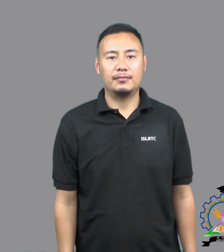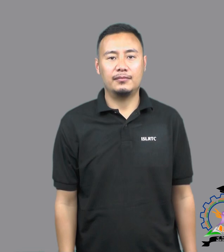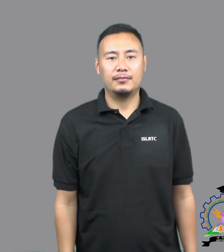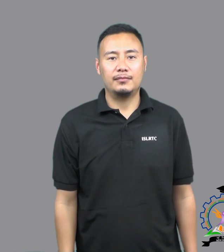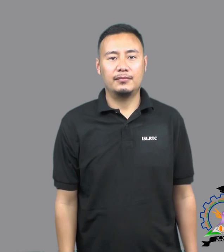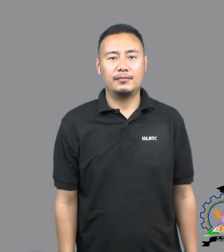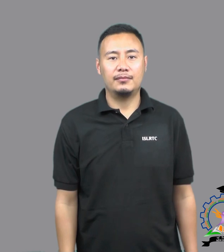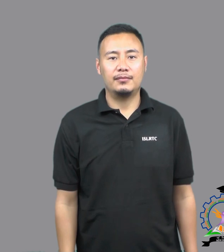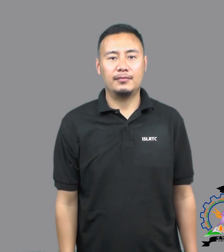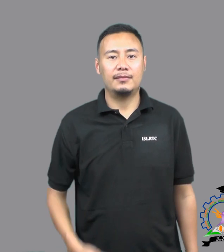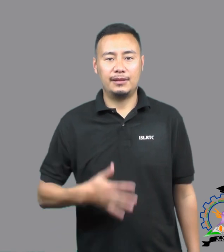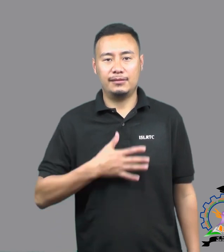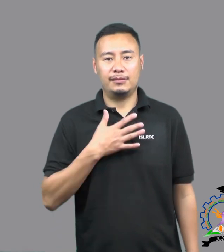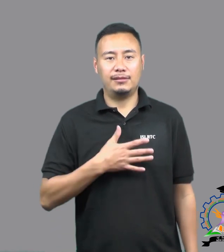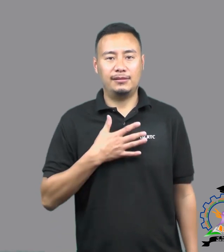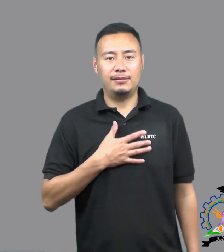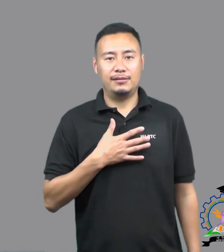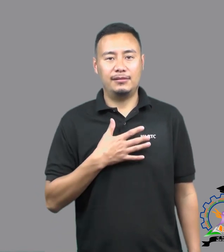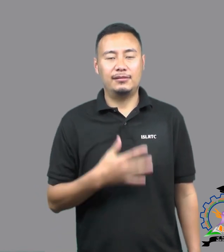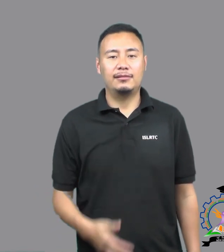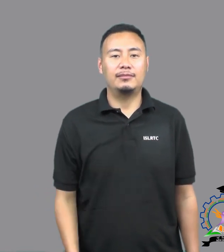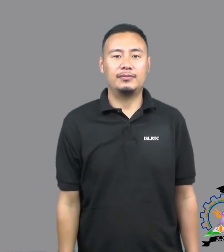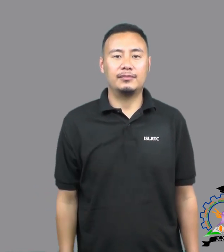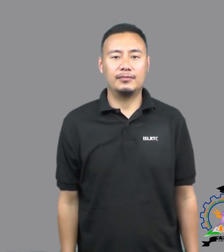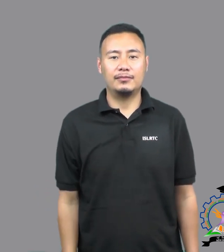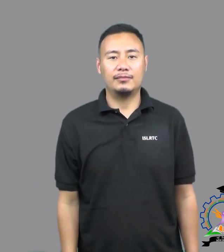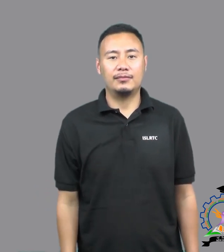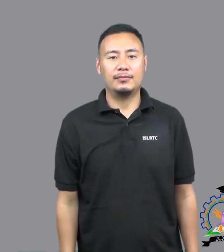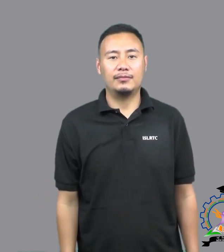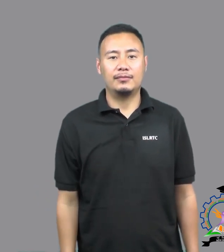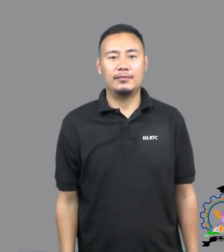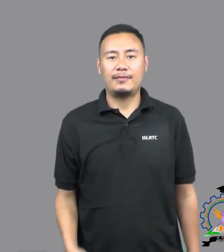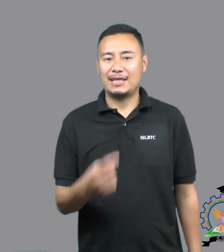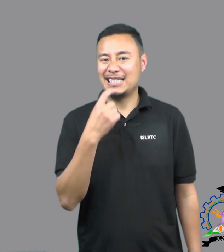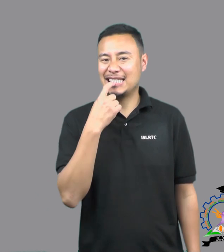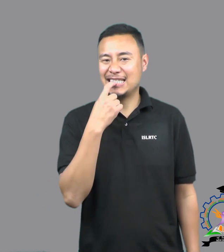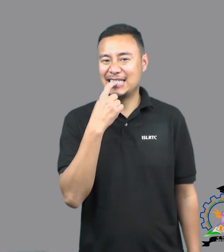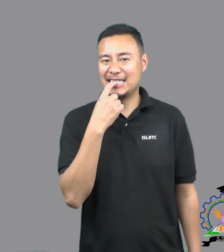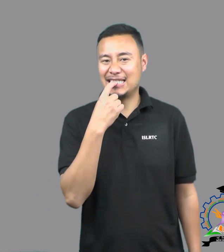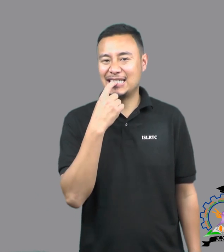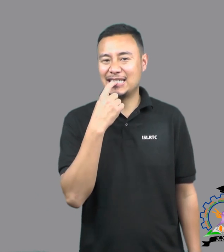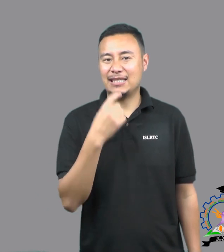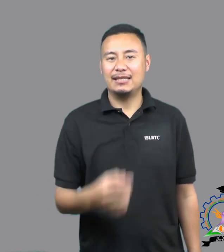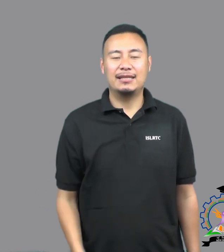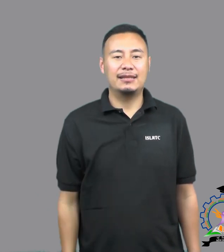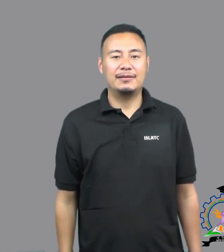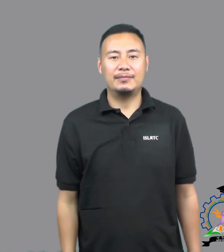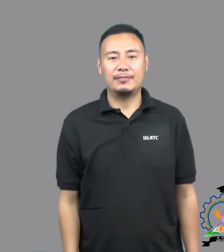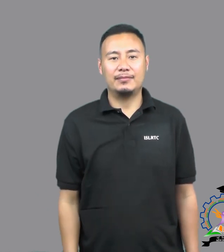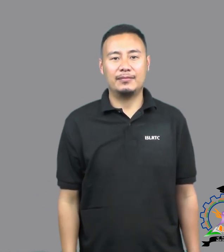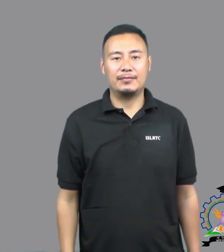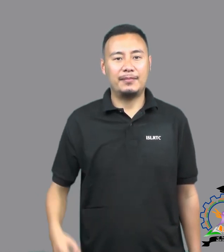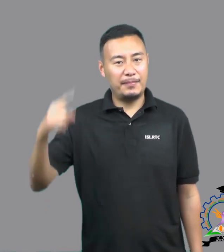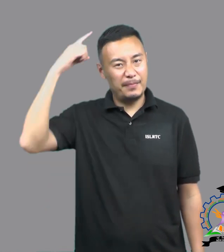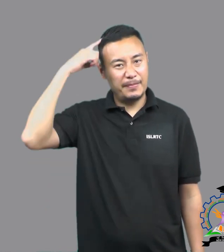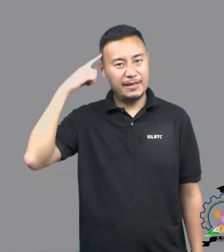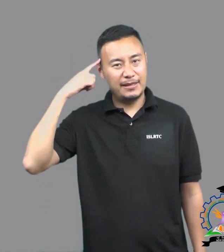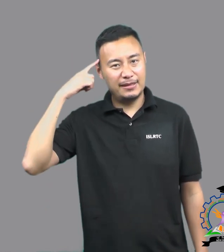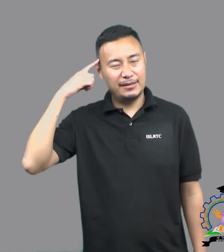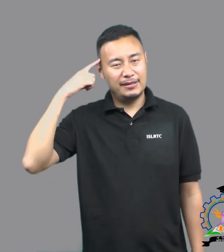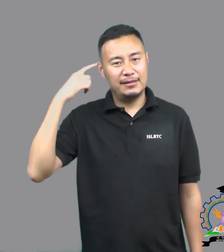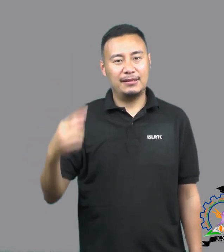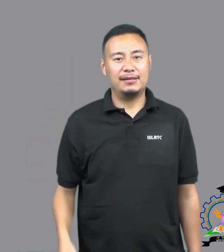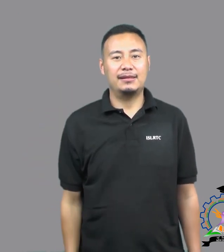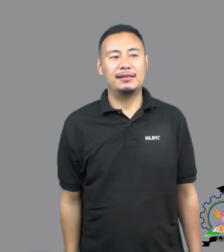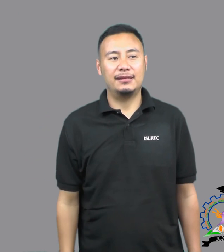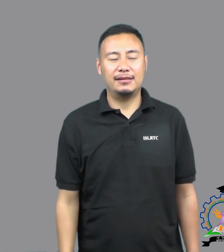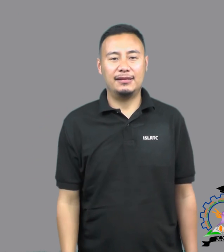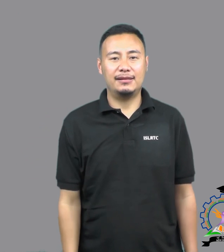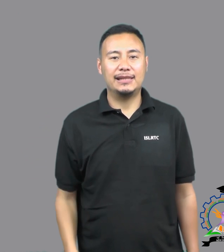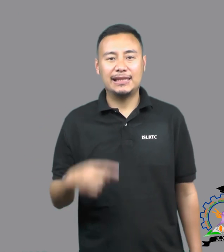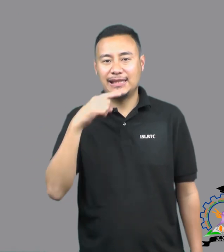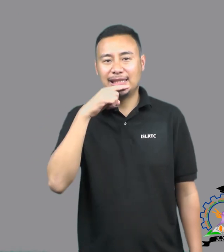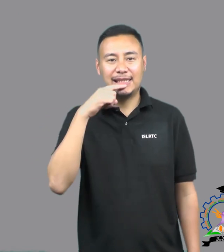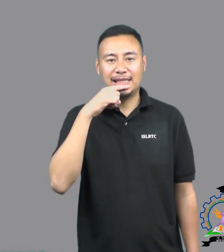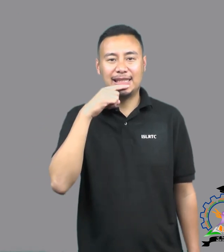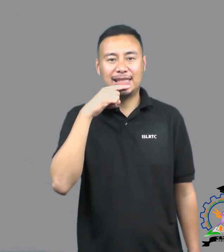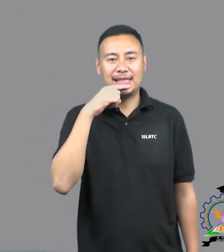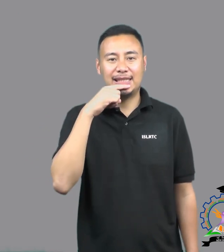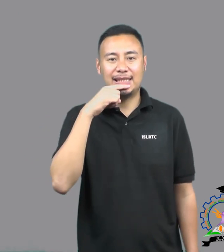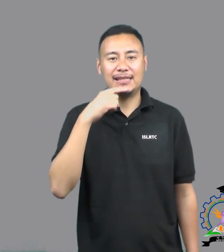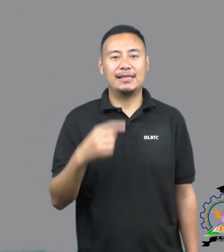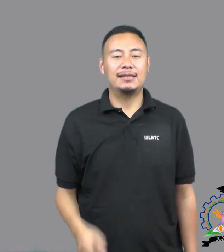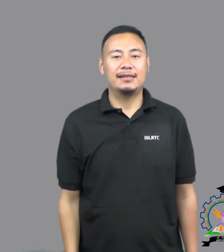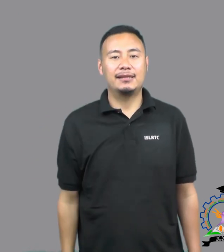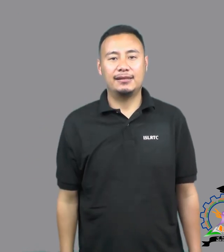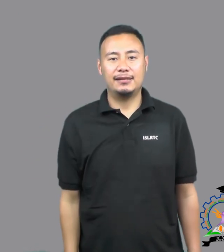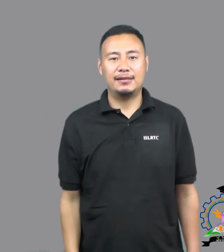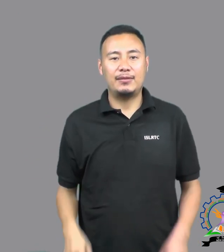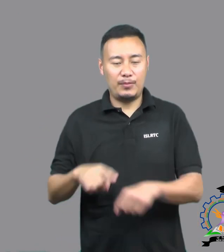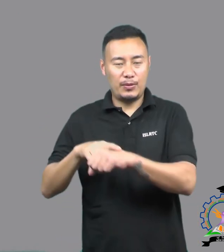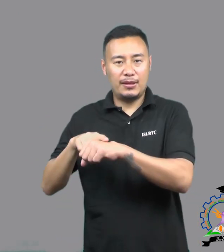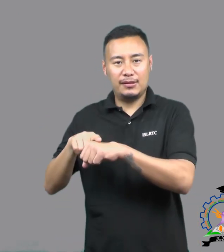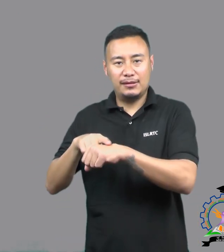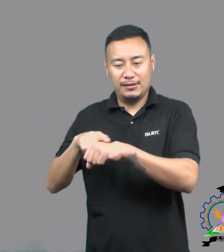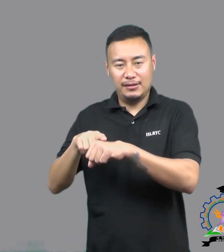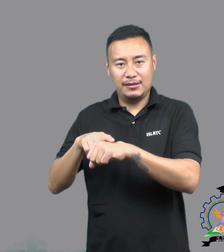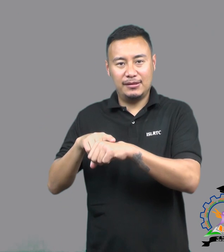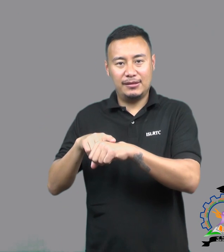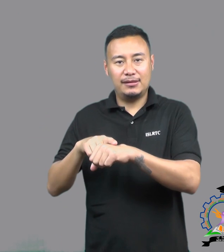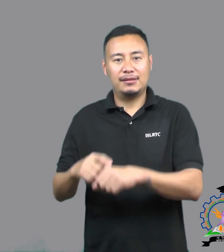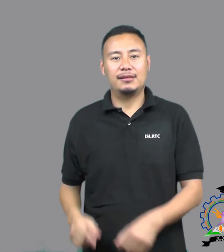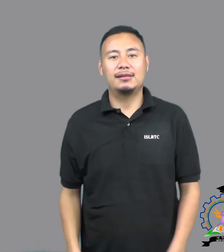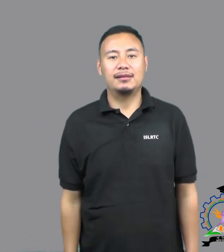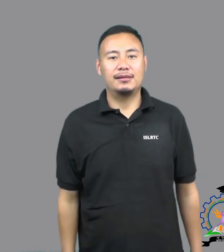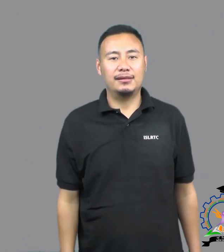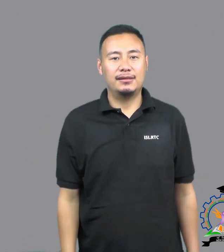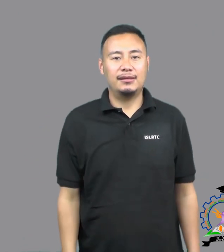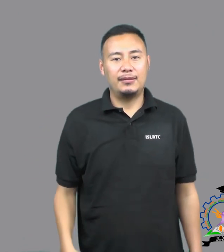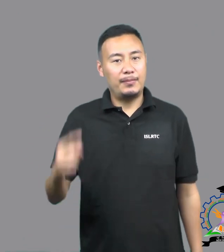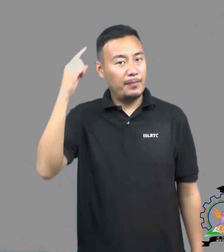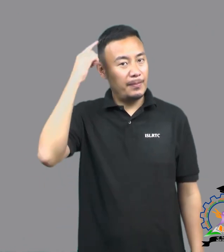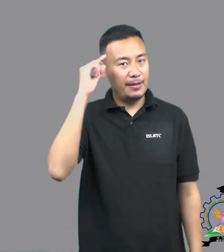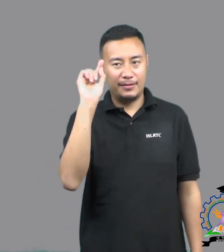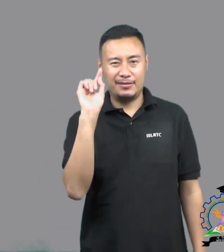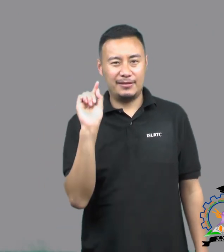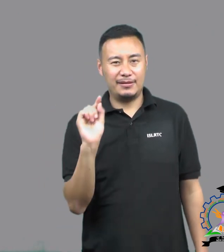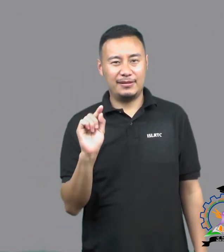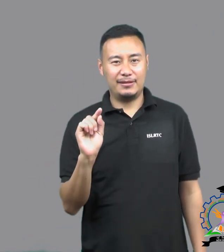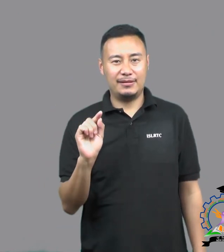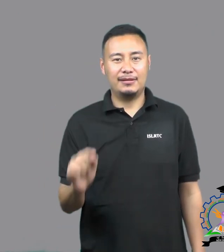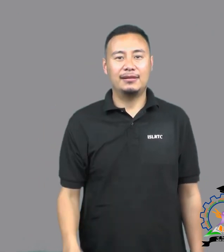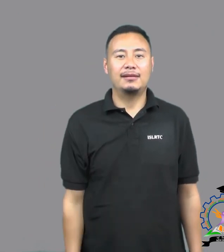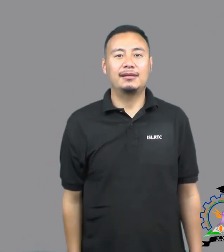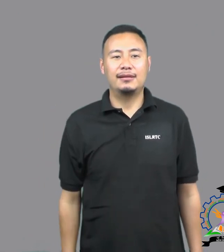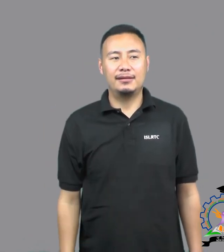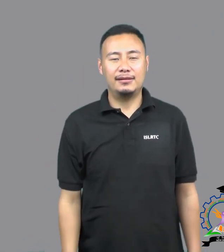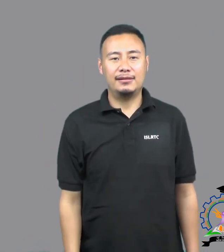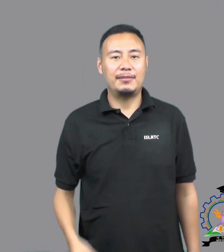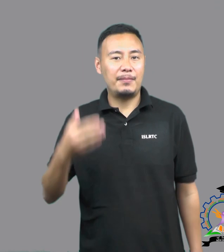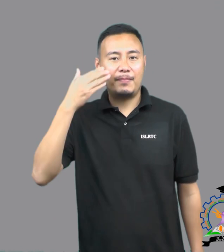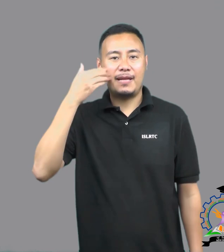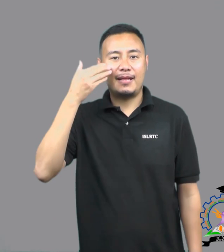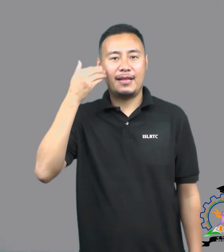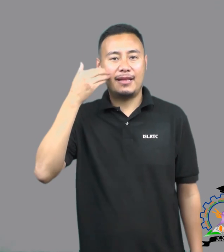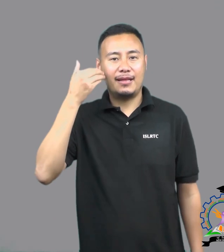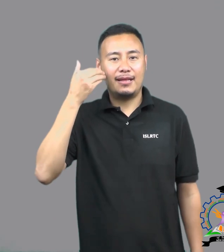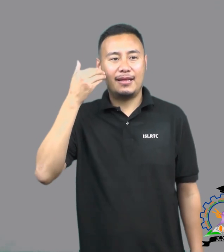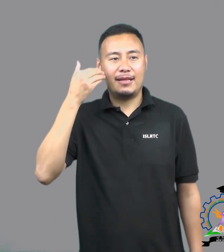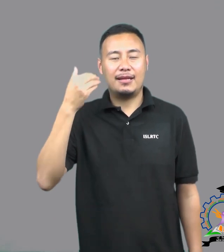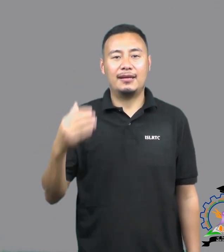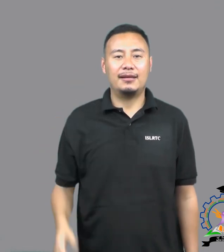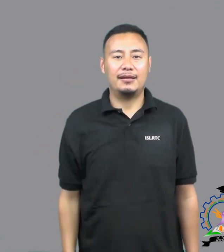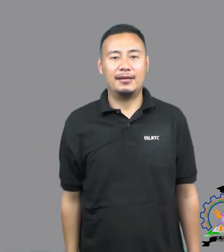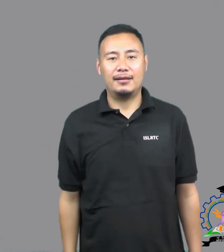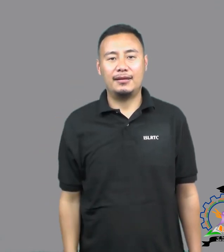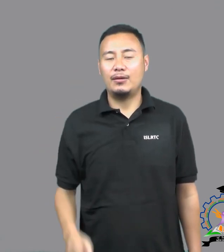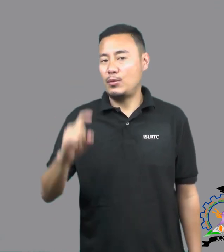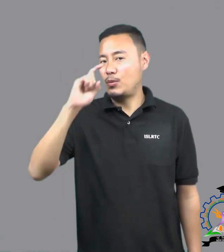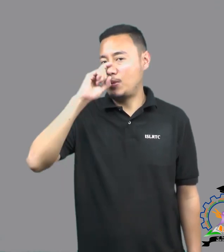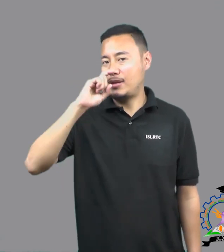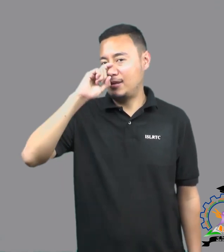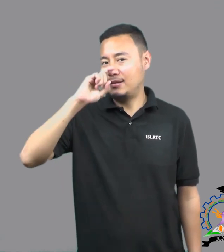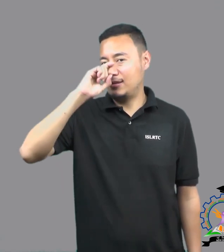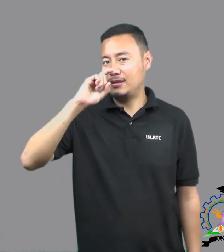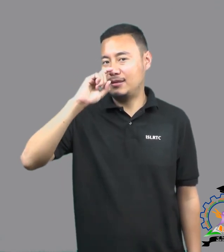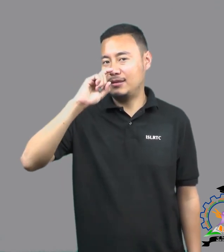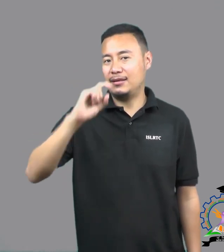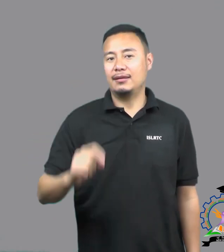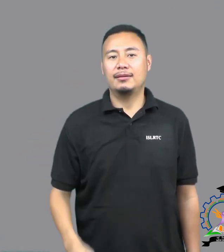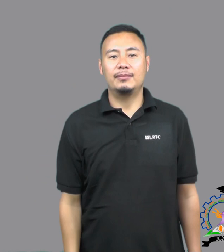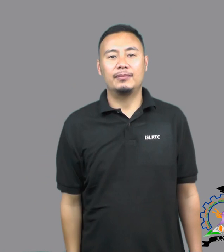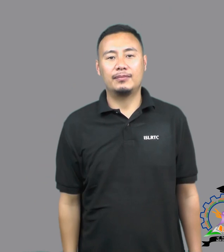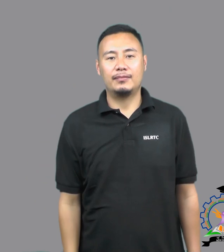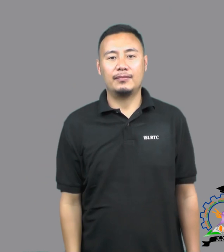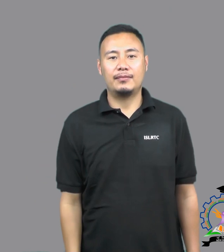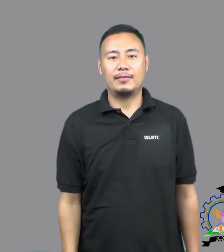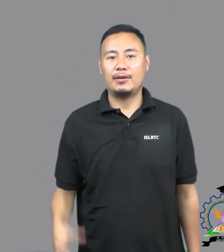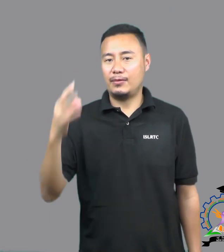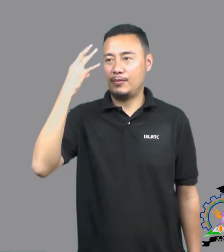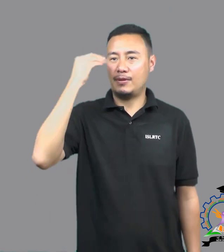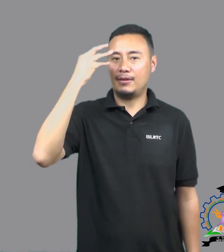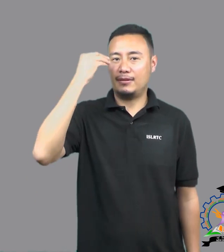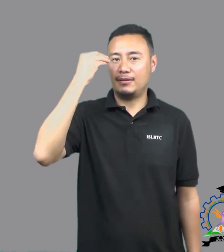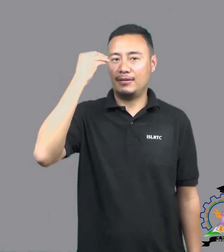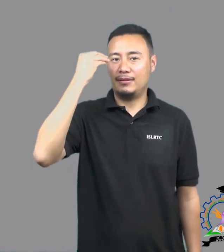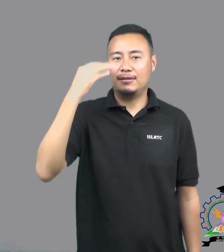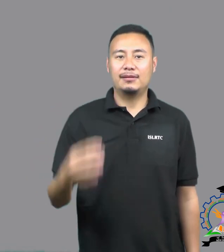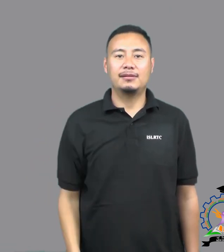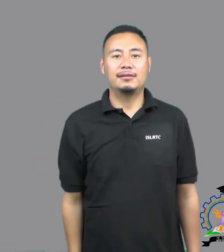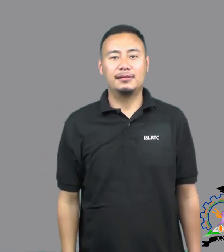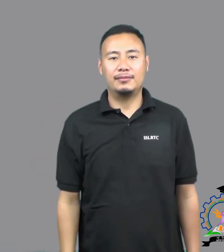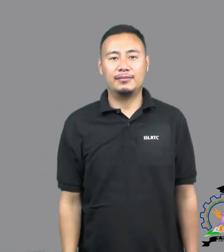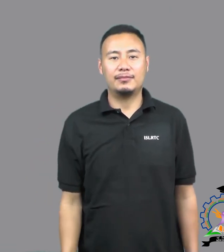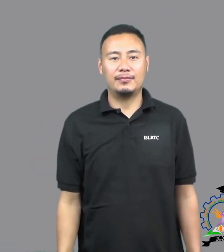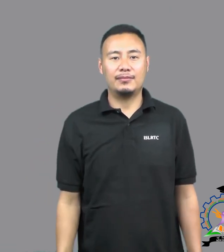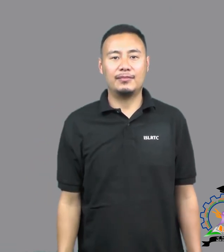Colours (Meghalaya)